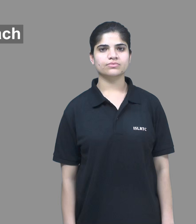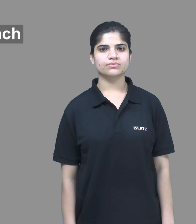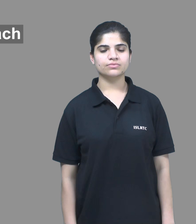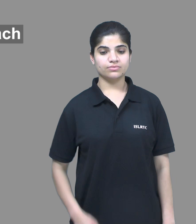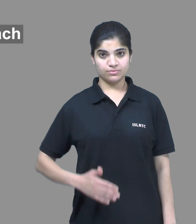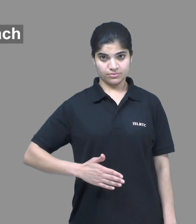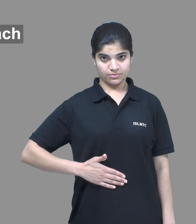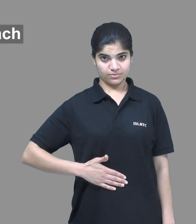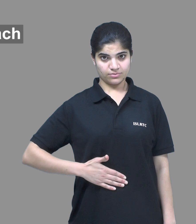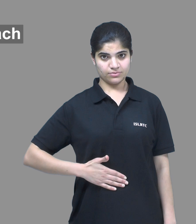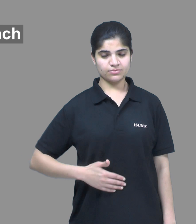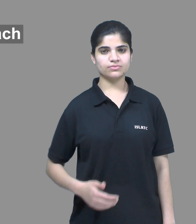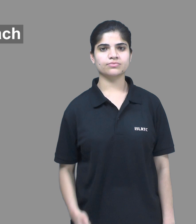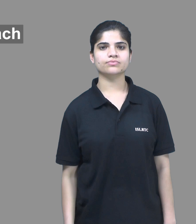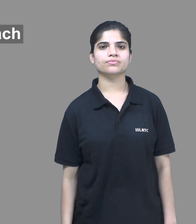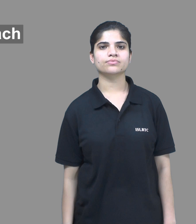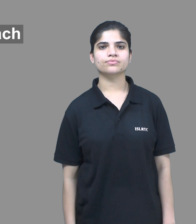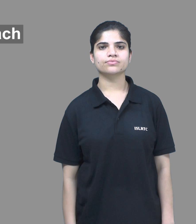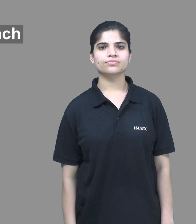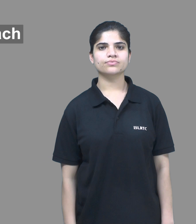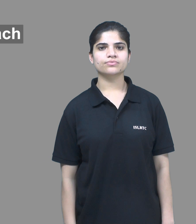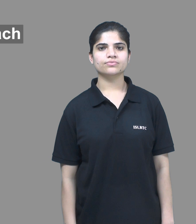Stomach